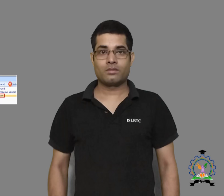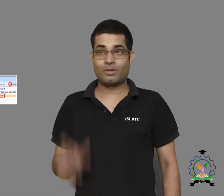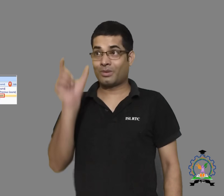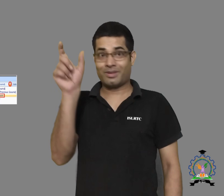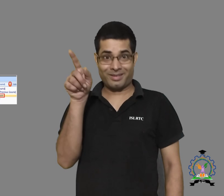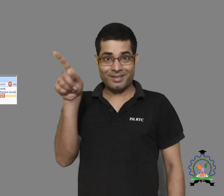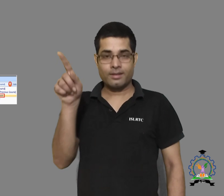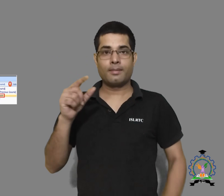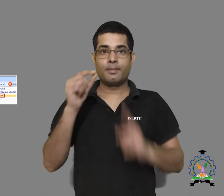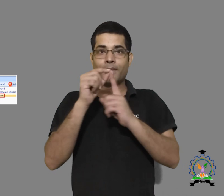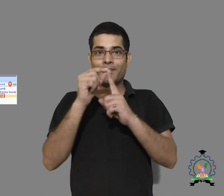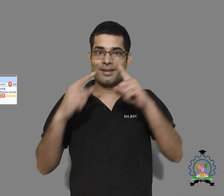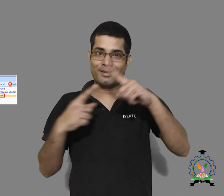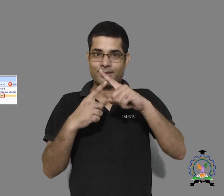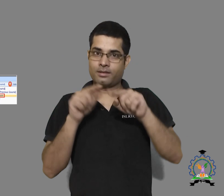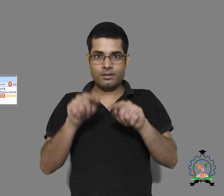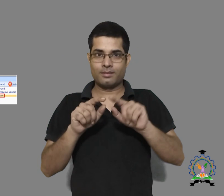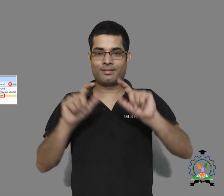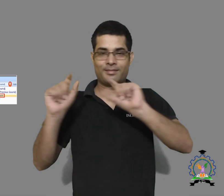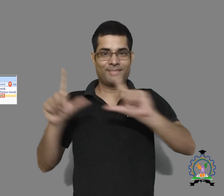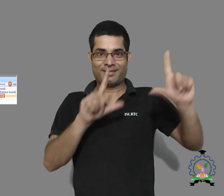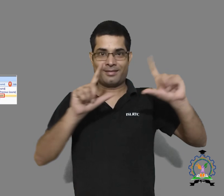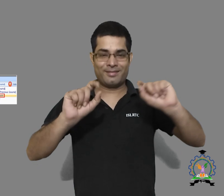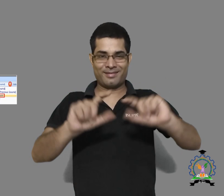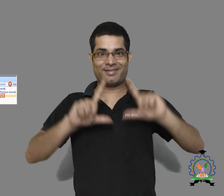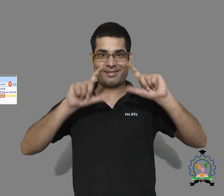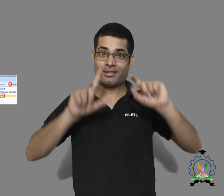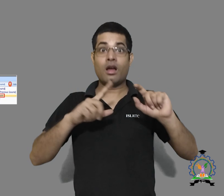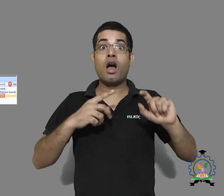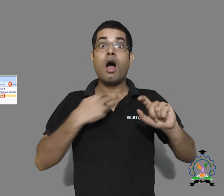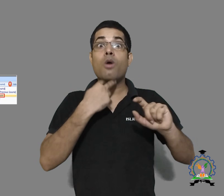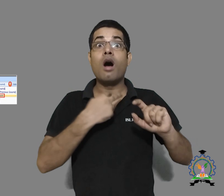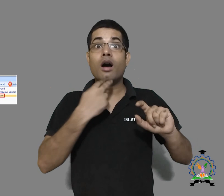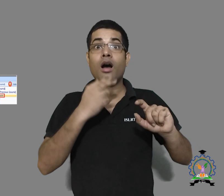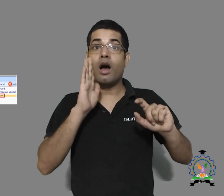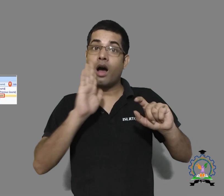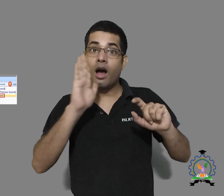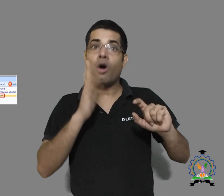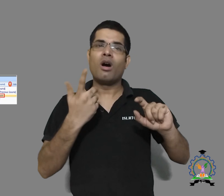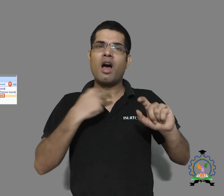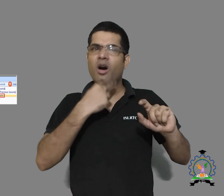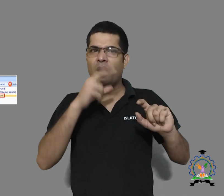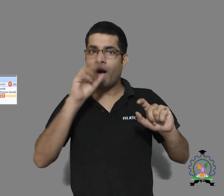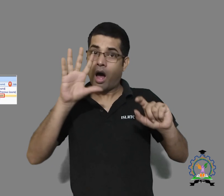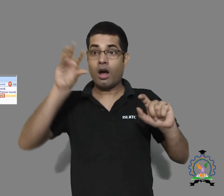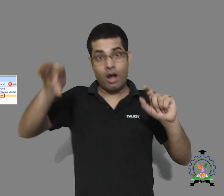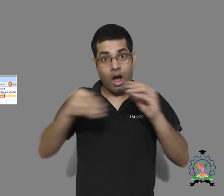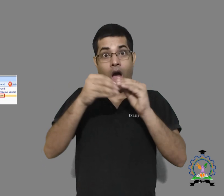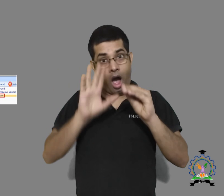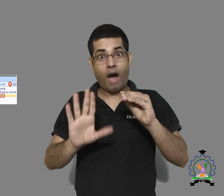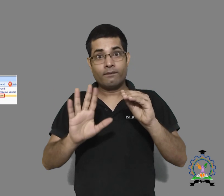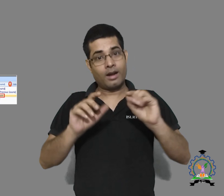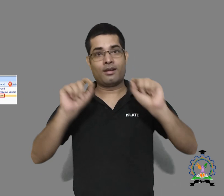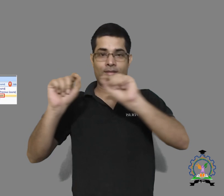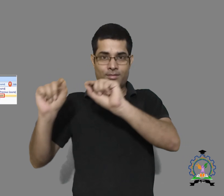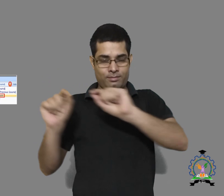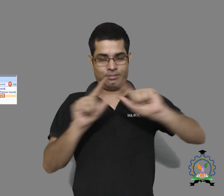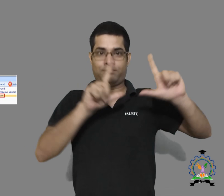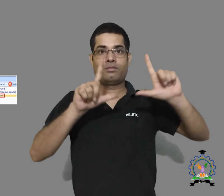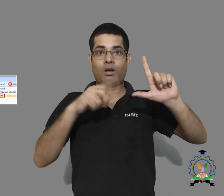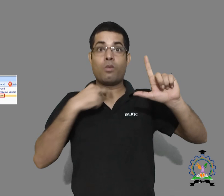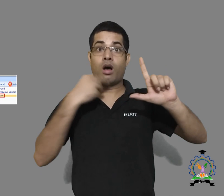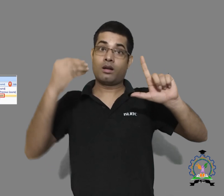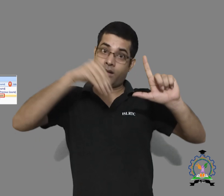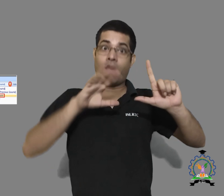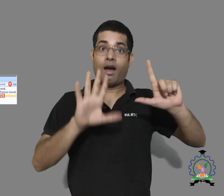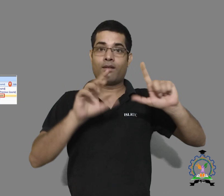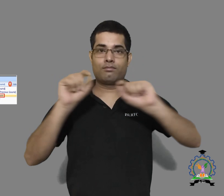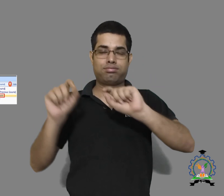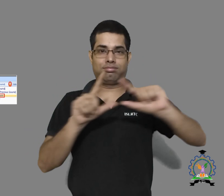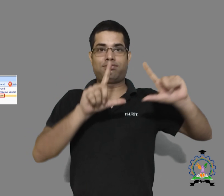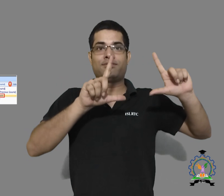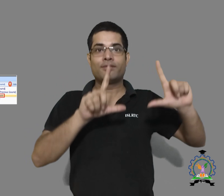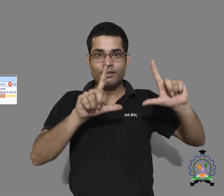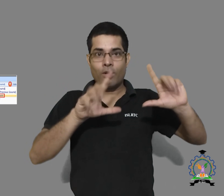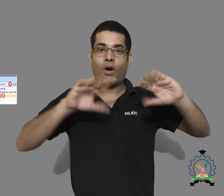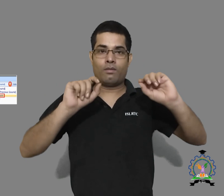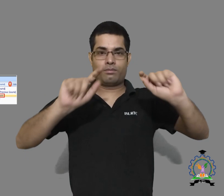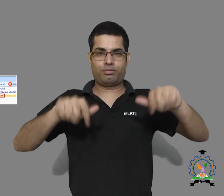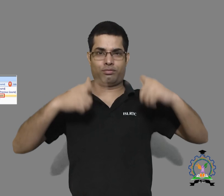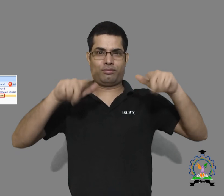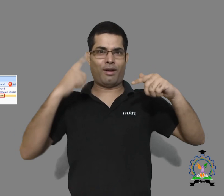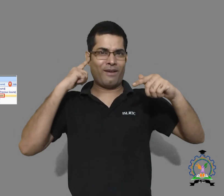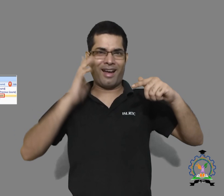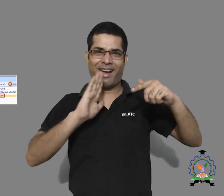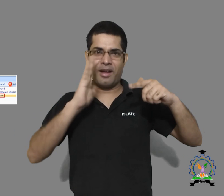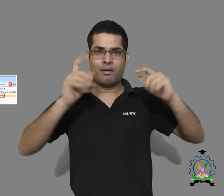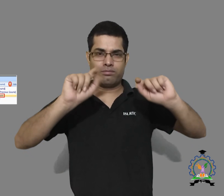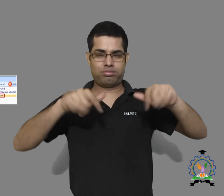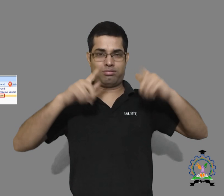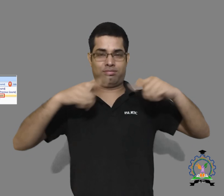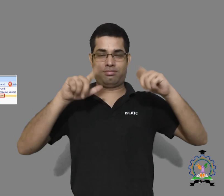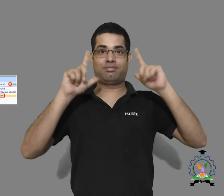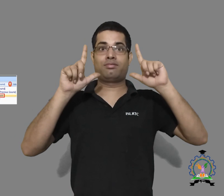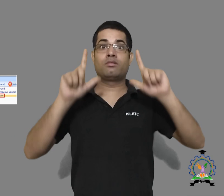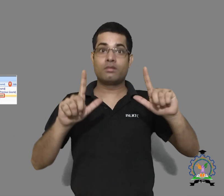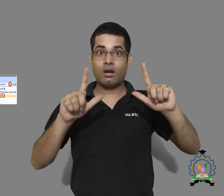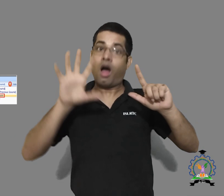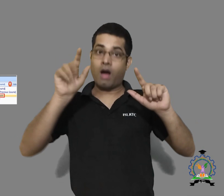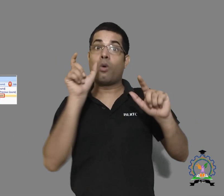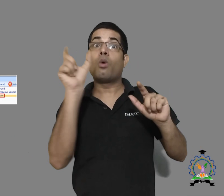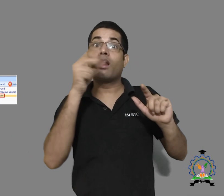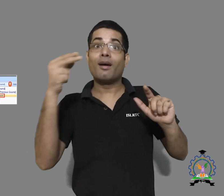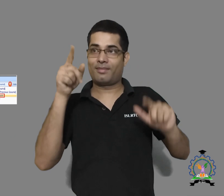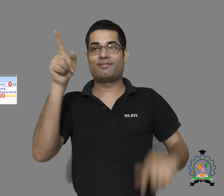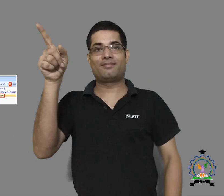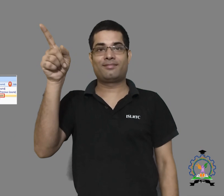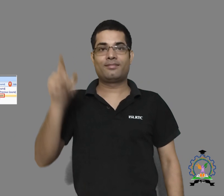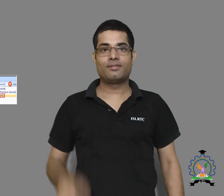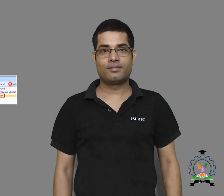Transition Sound